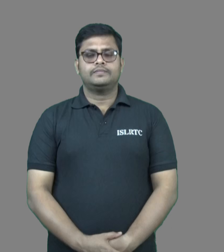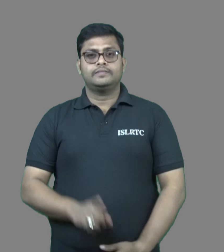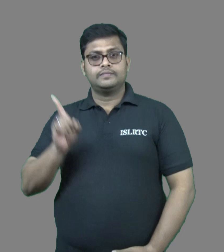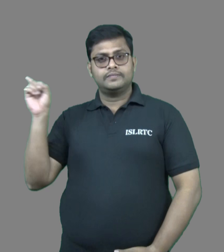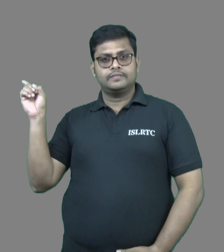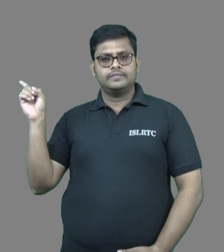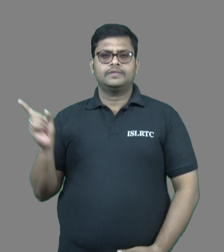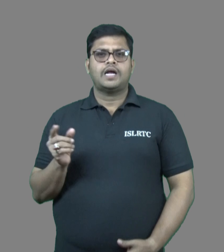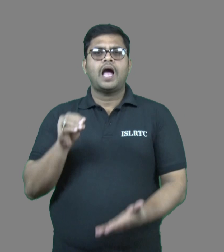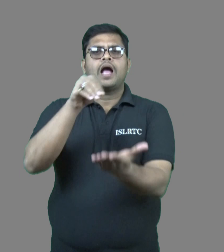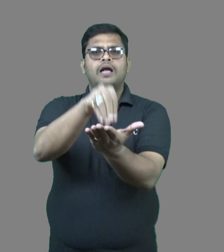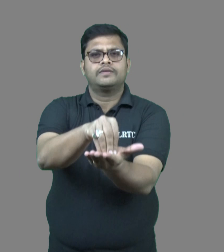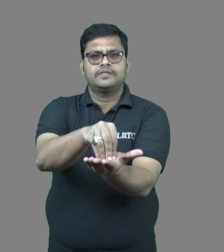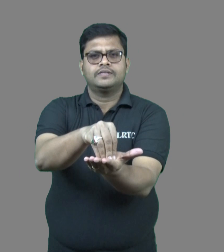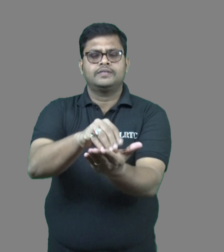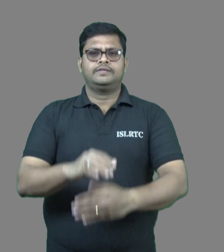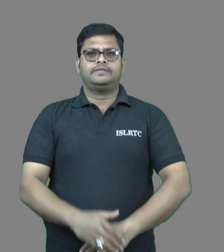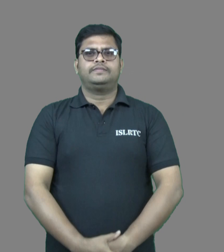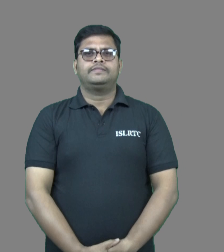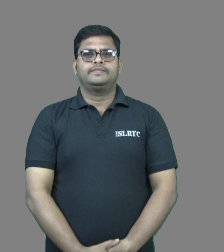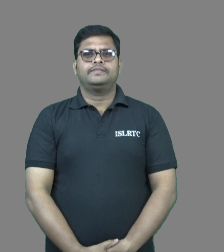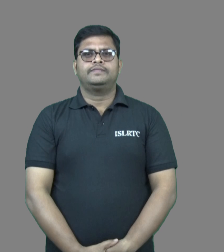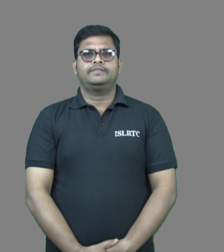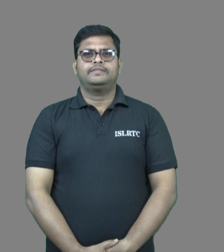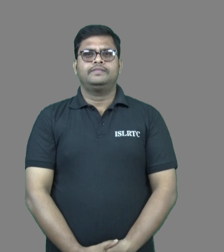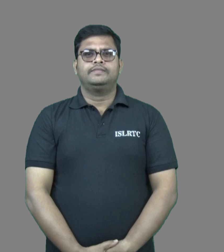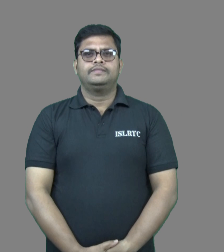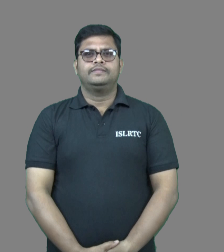Advance